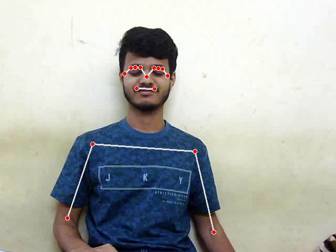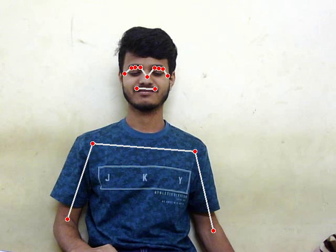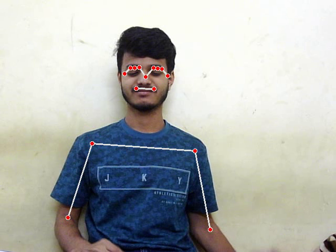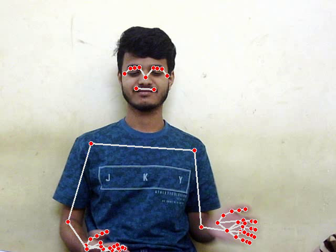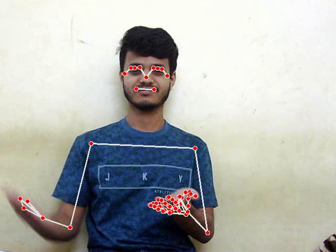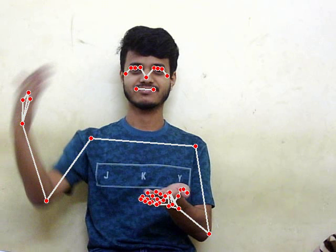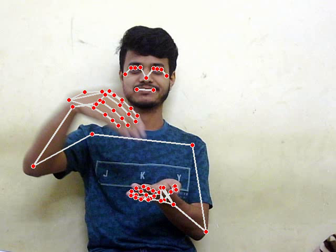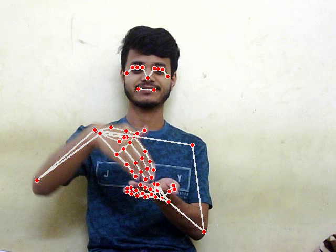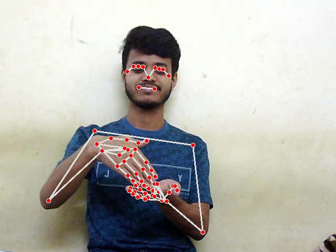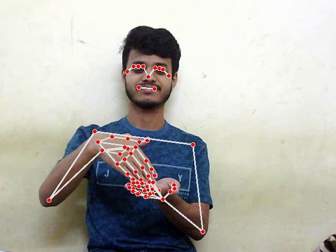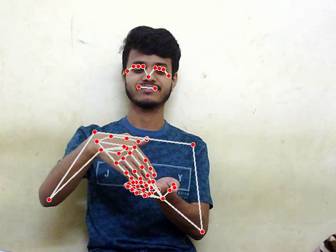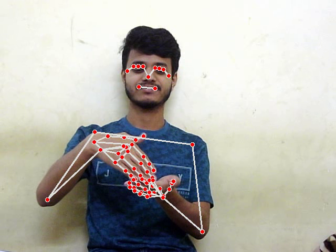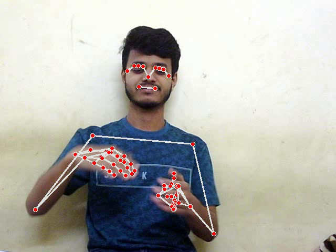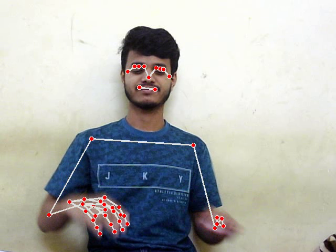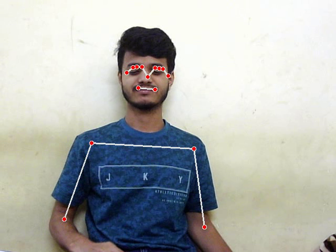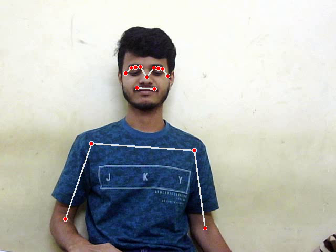again